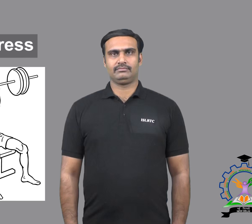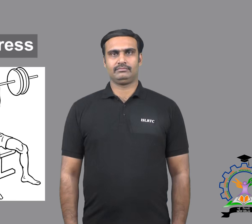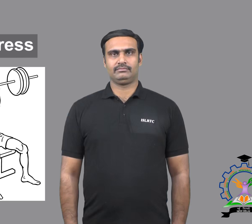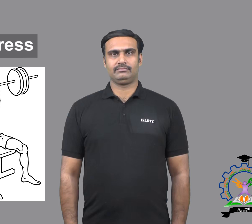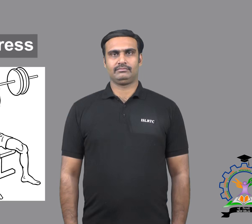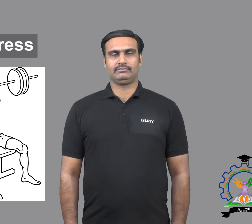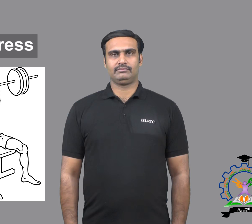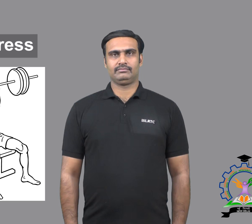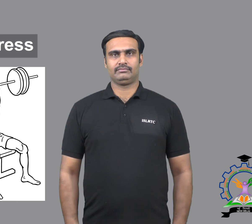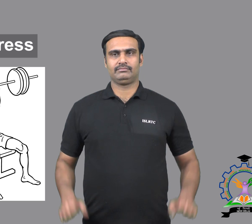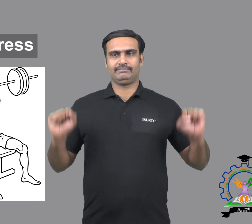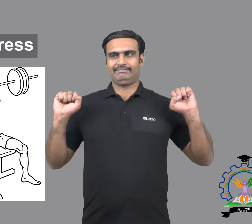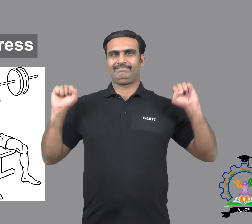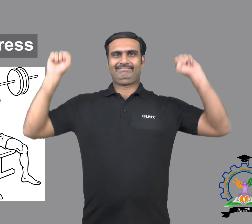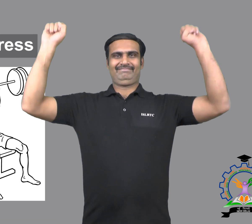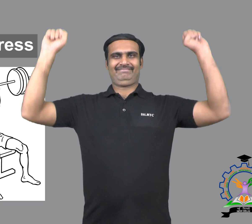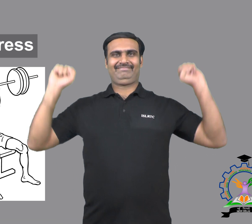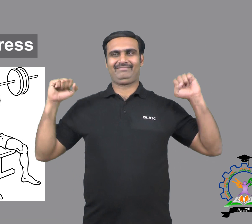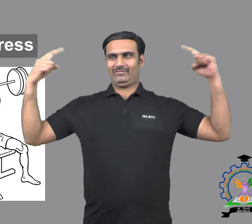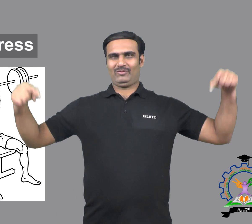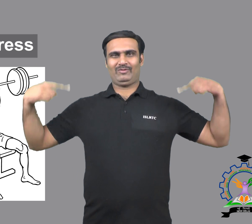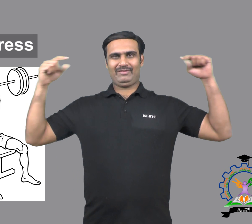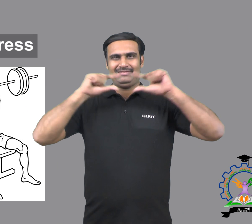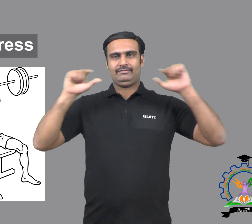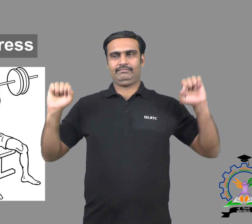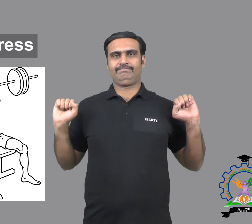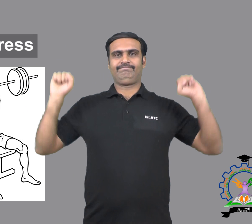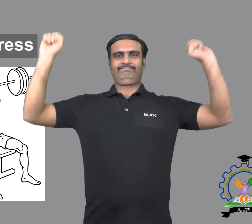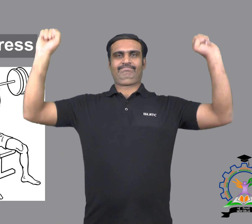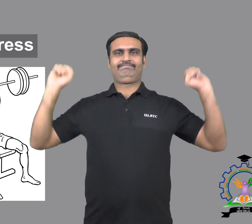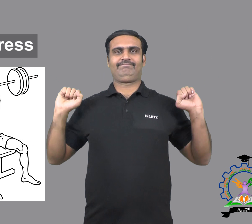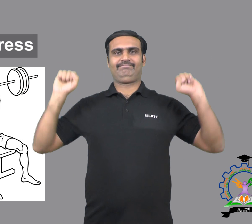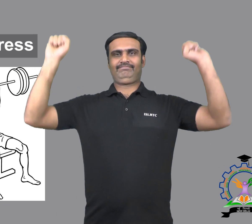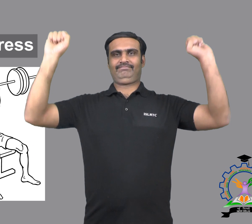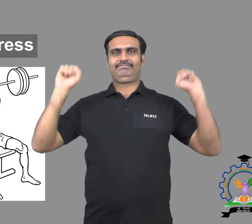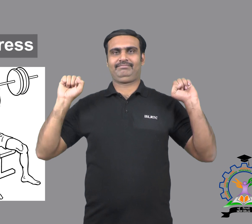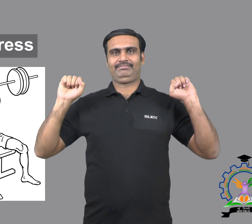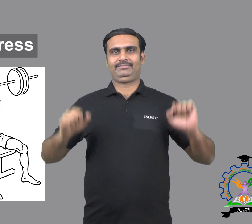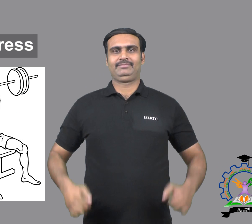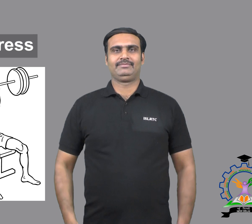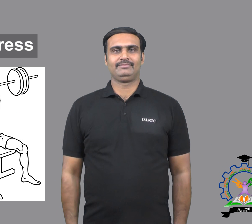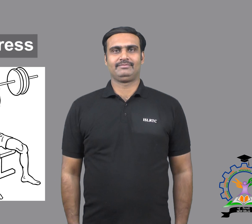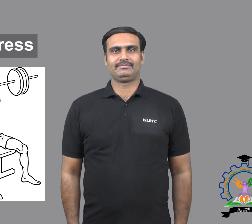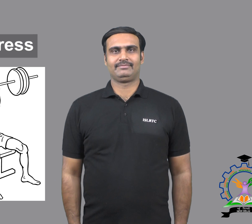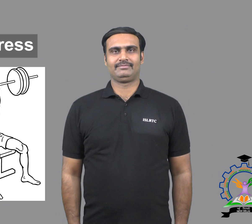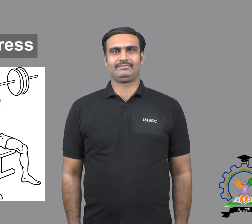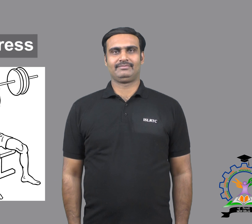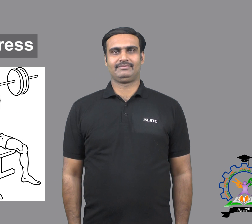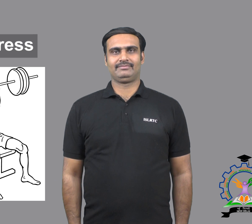Bench Press